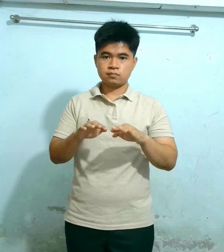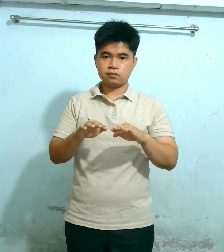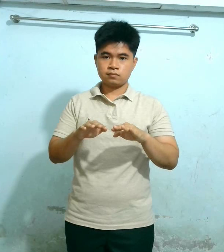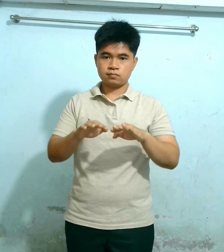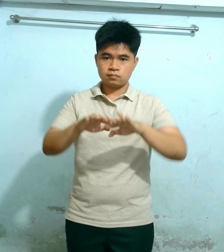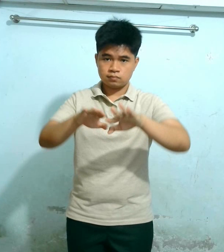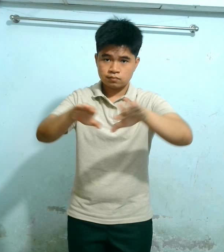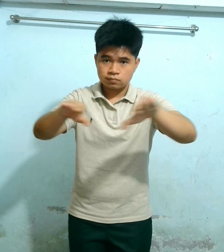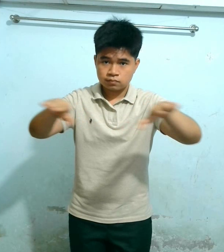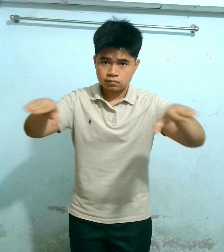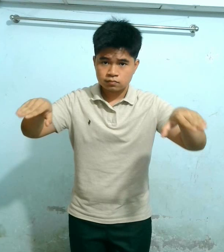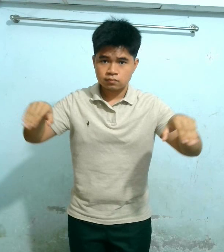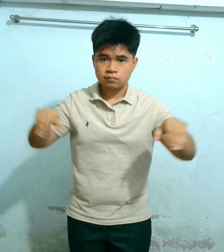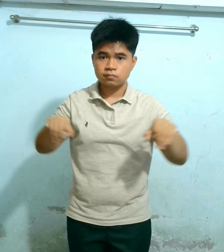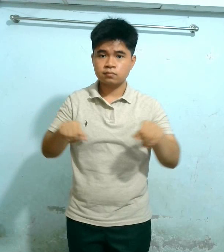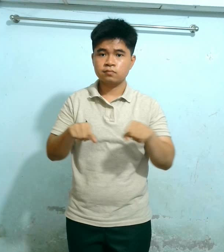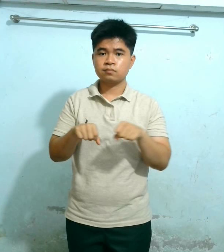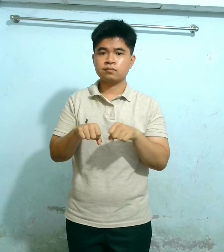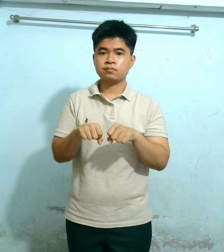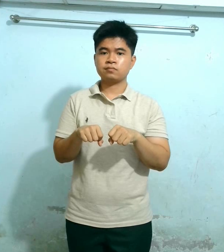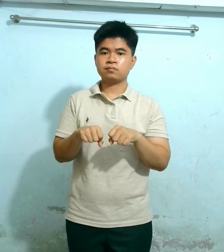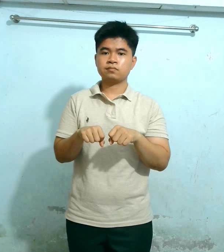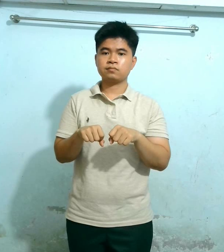boi